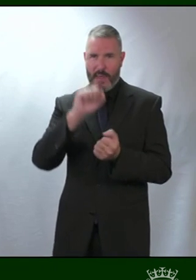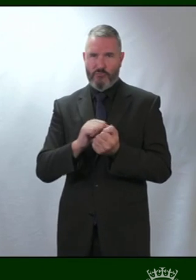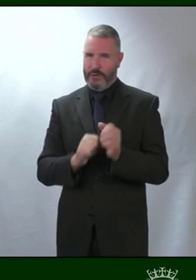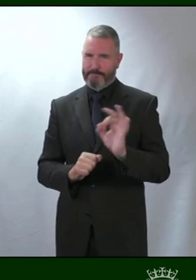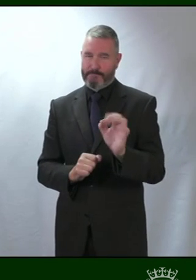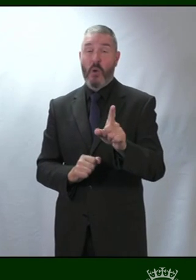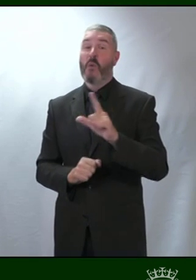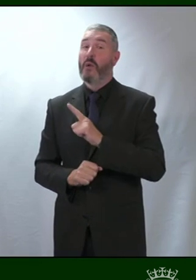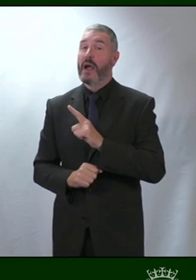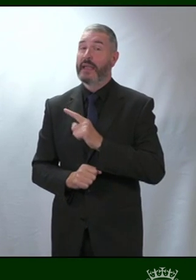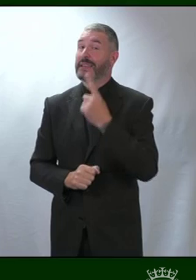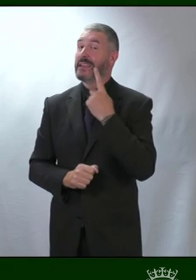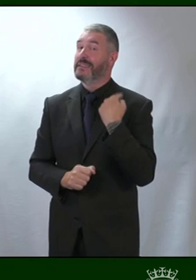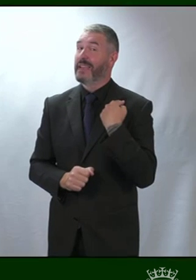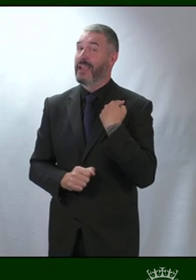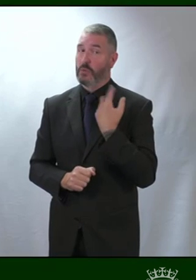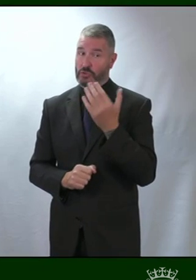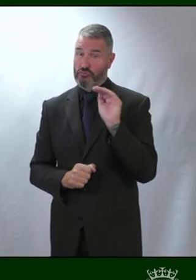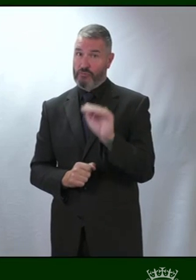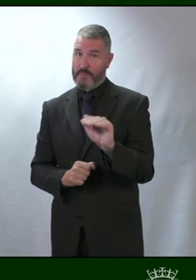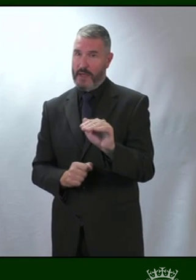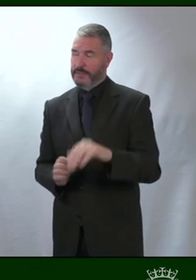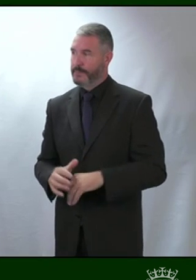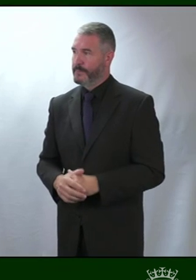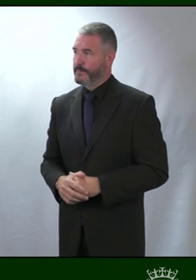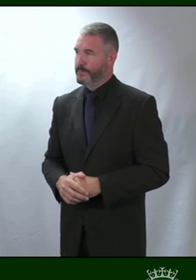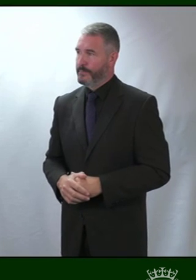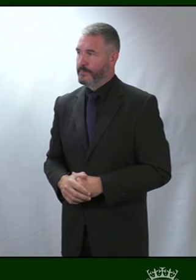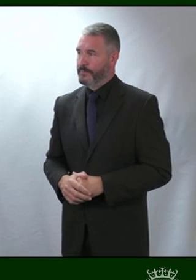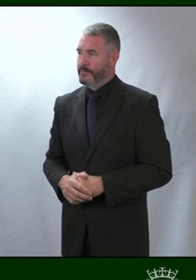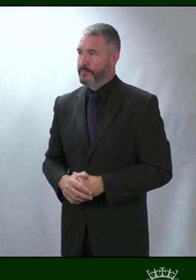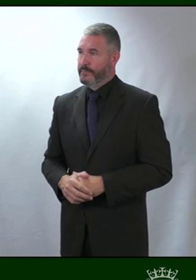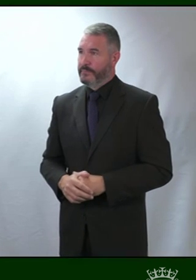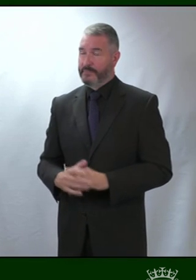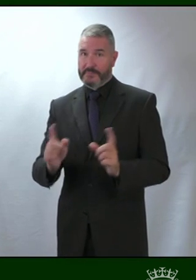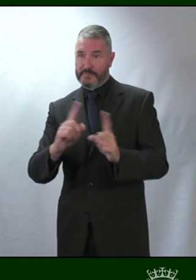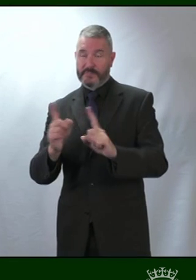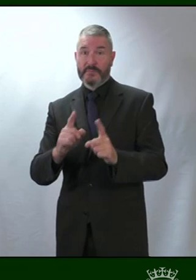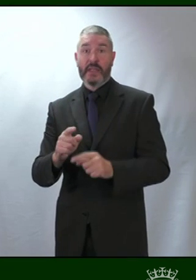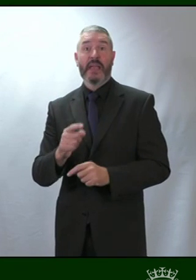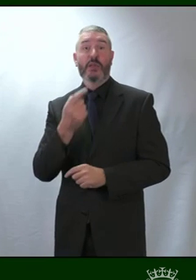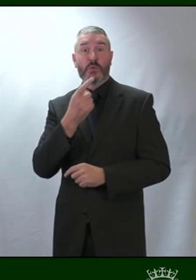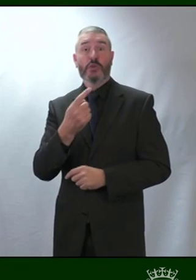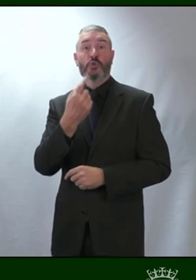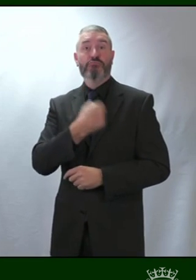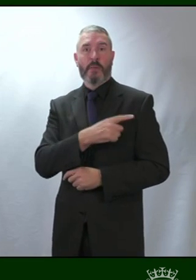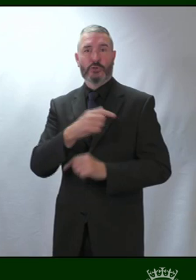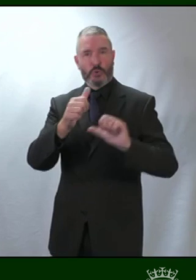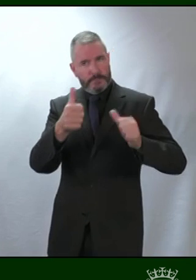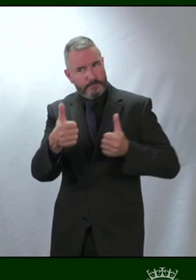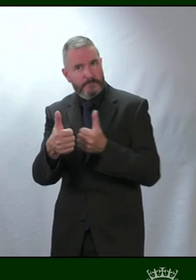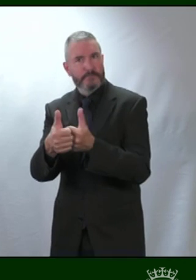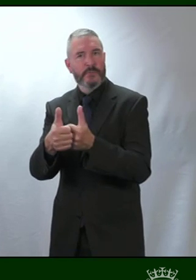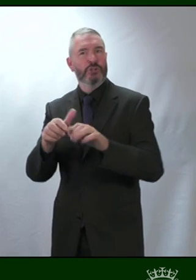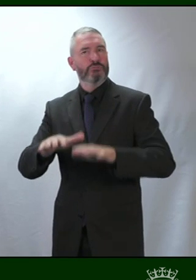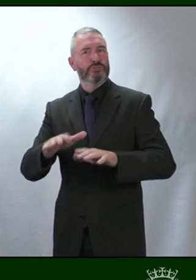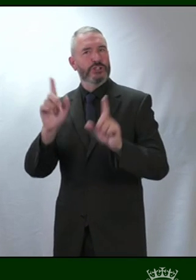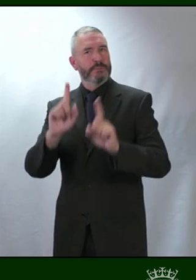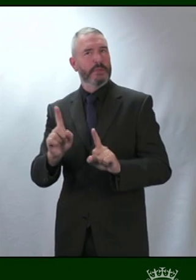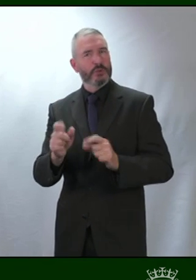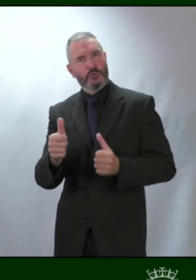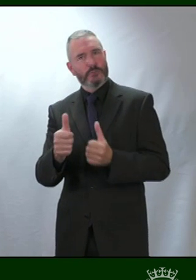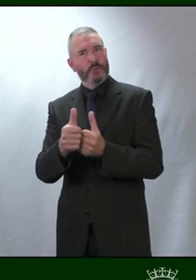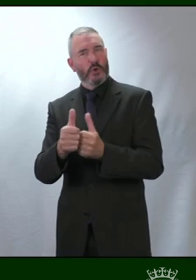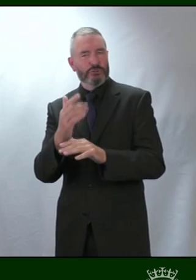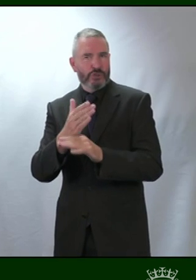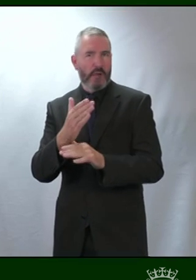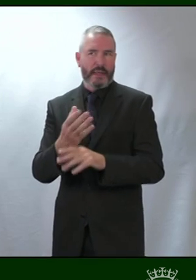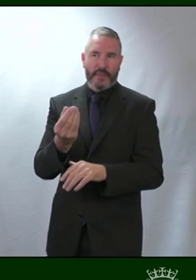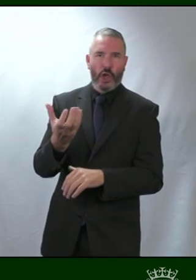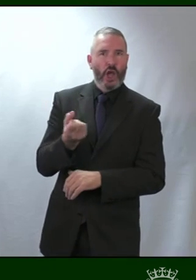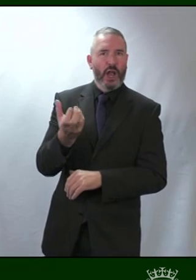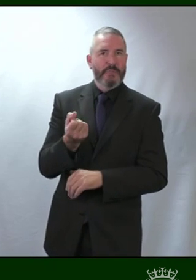Just yesterday—we have had a recent exchange—metaphorically, he promised to put his arms around the British people and support jobs and the economy.